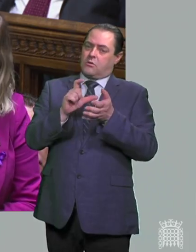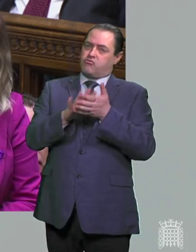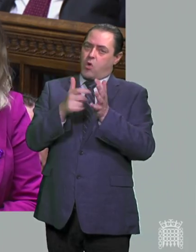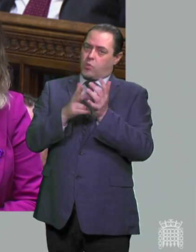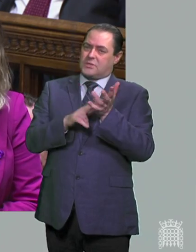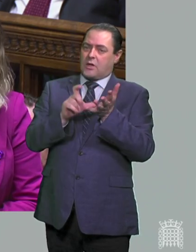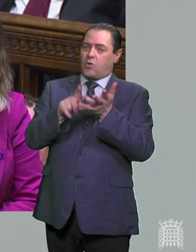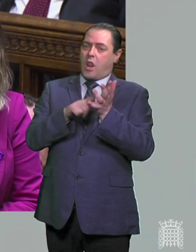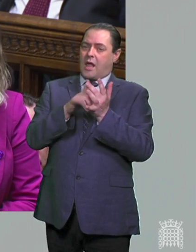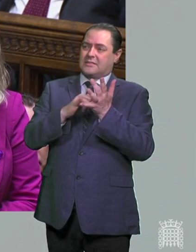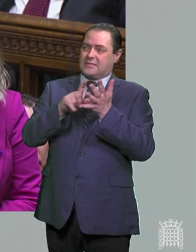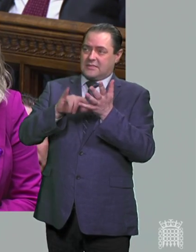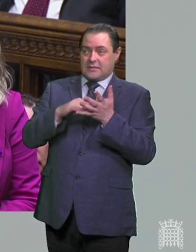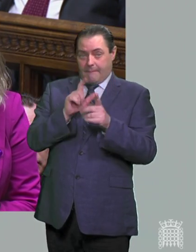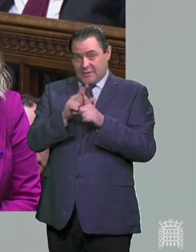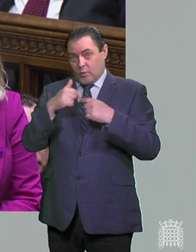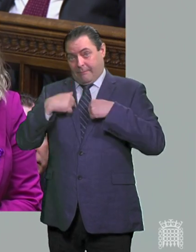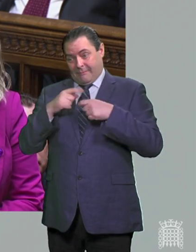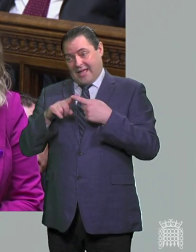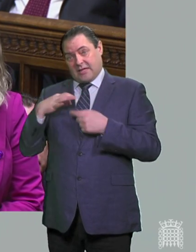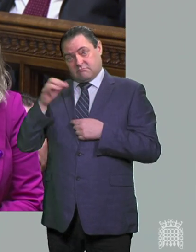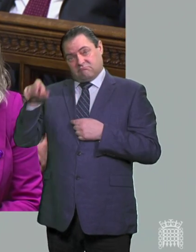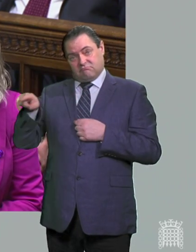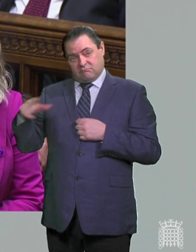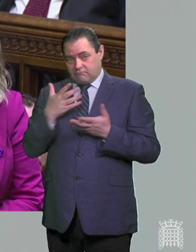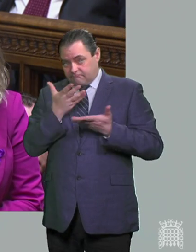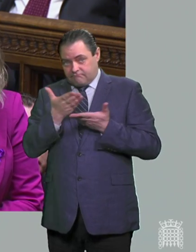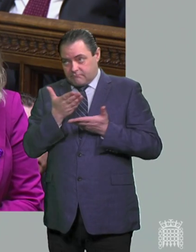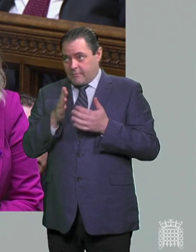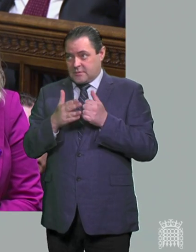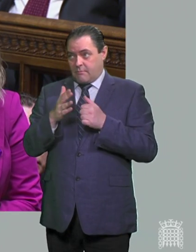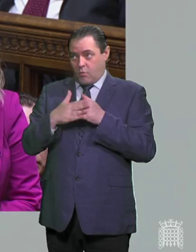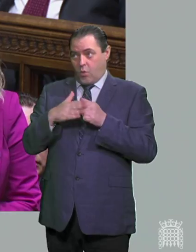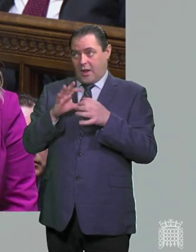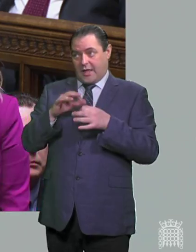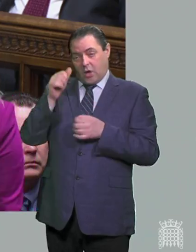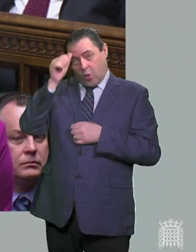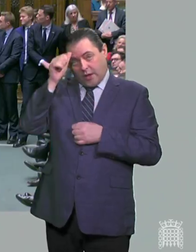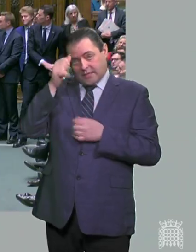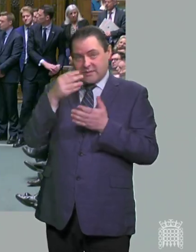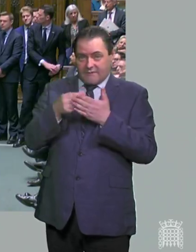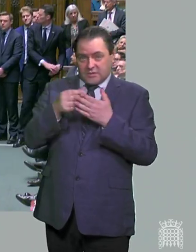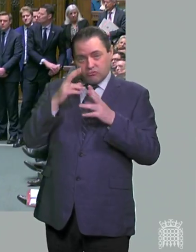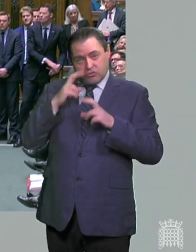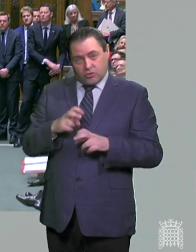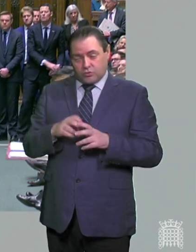Will he meet me and my constituent Steven, to consider what more can be done for awareness, research and funding?